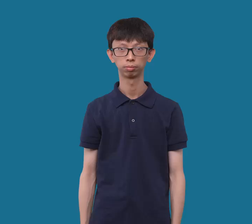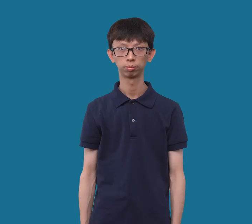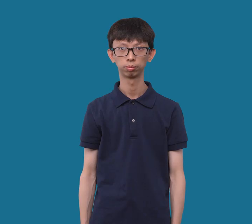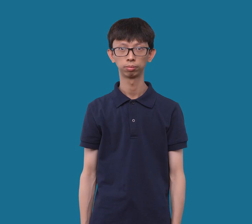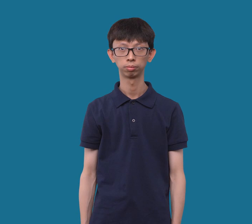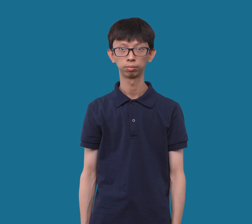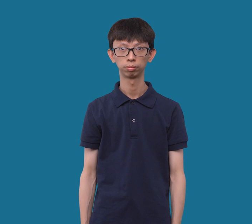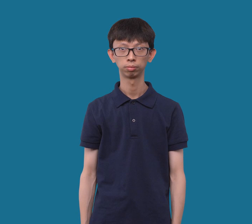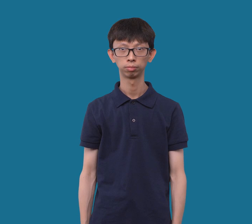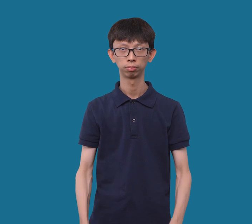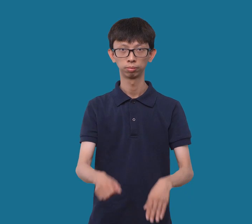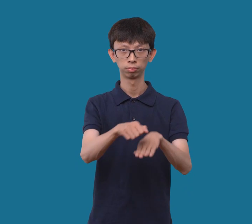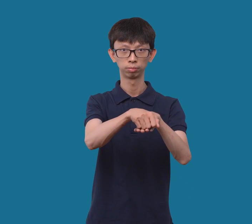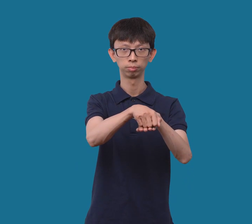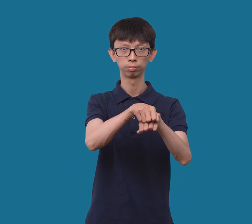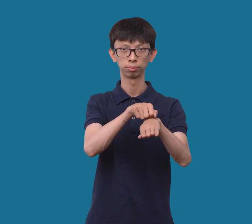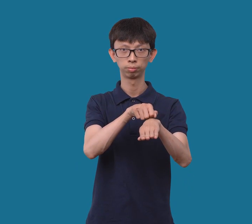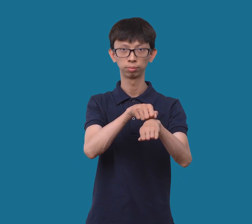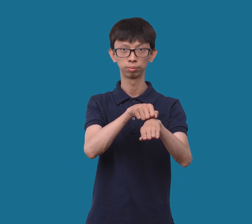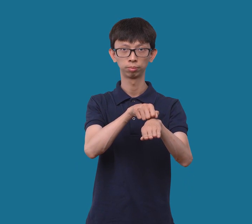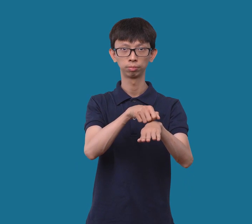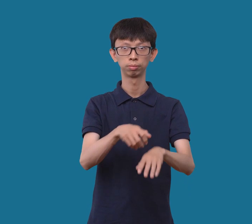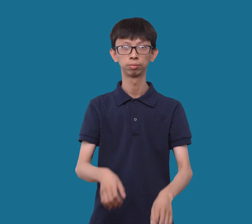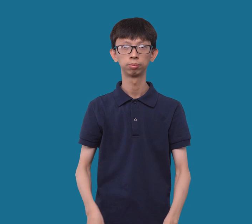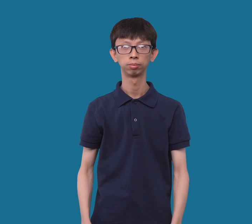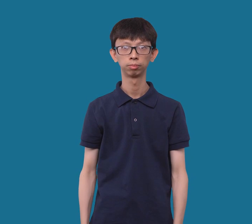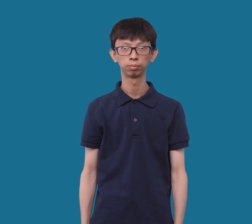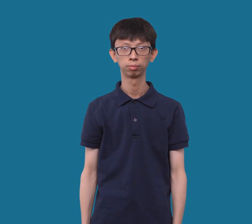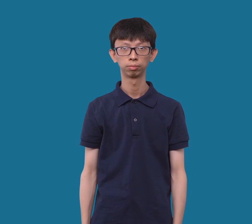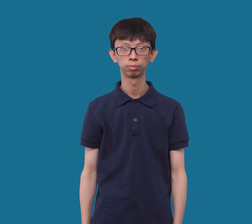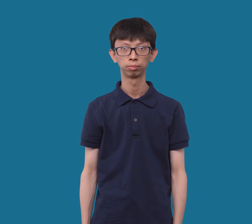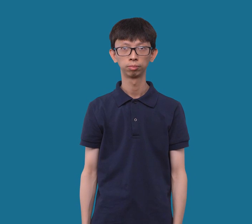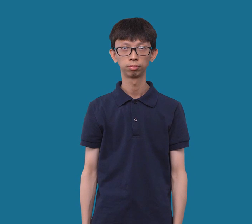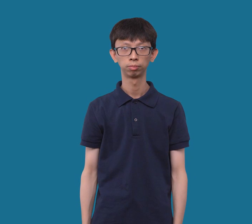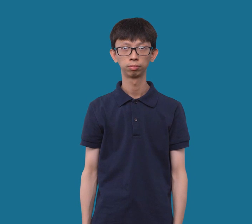bít tất